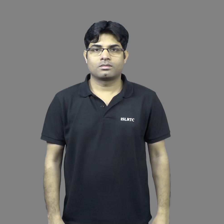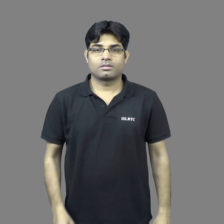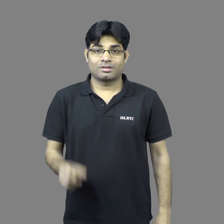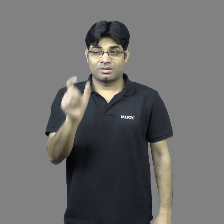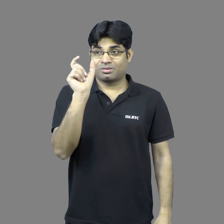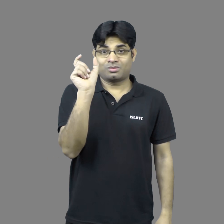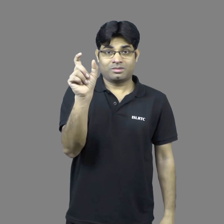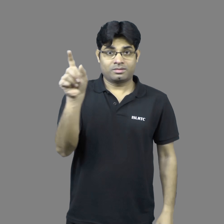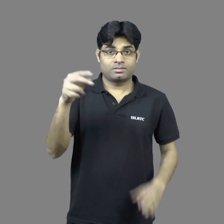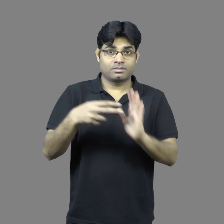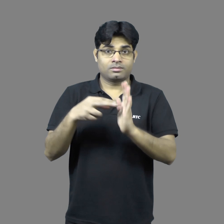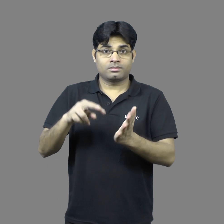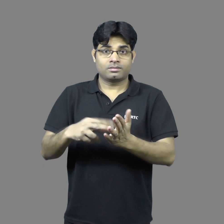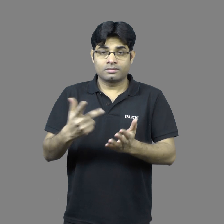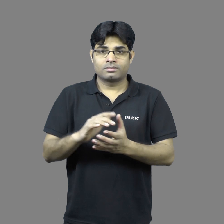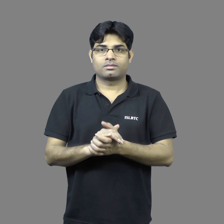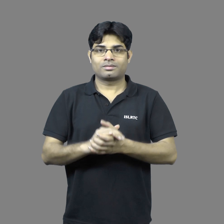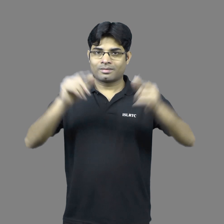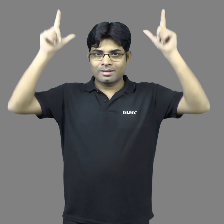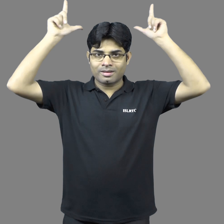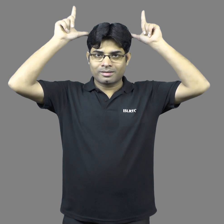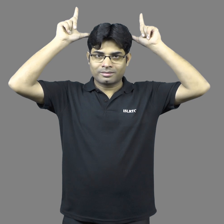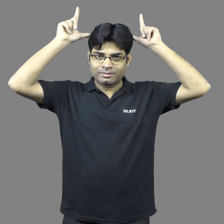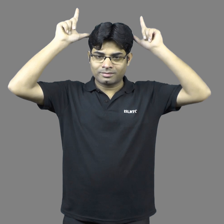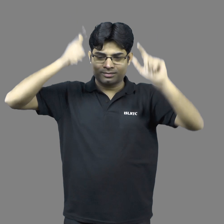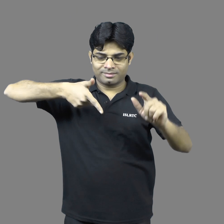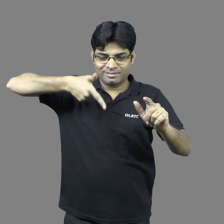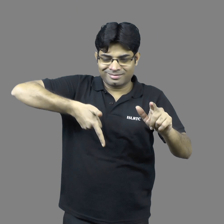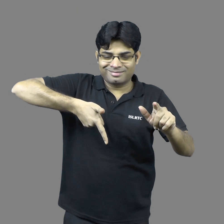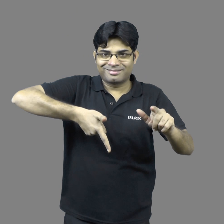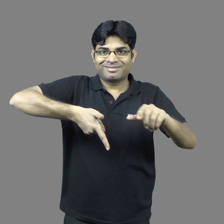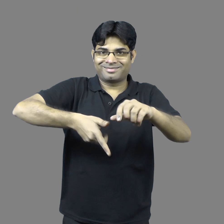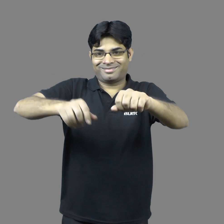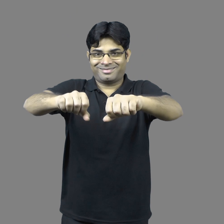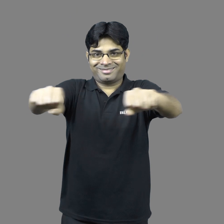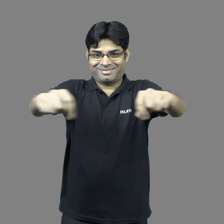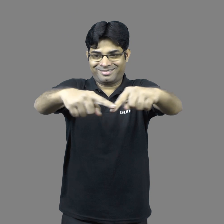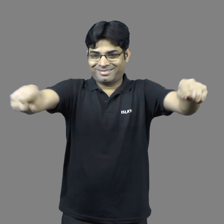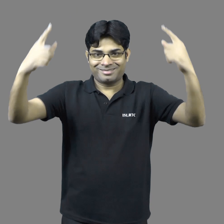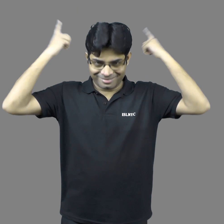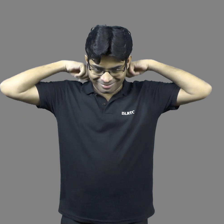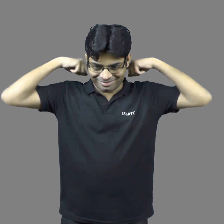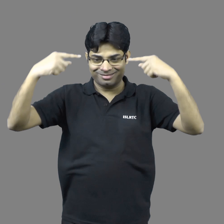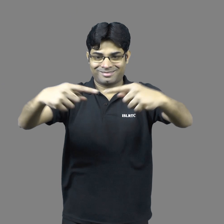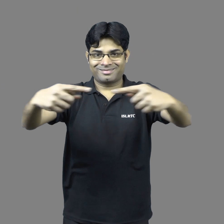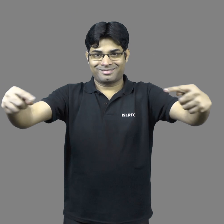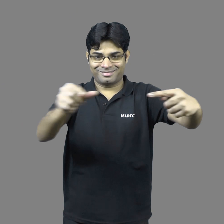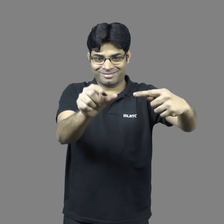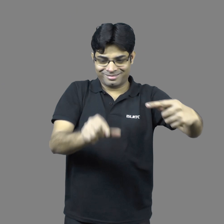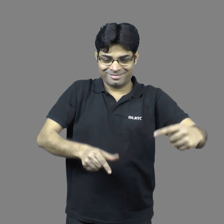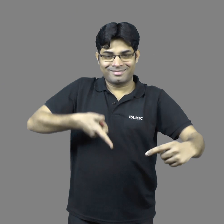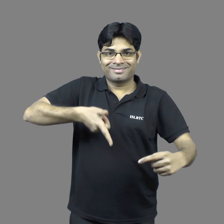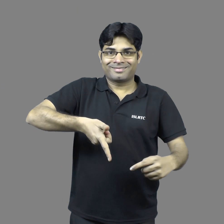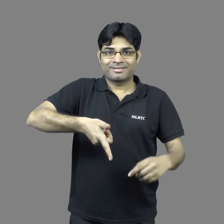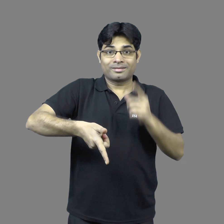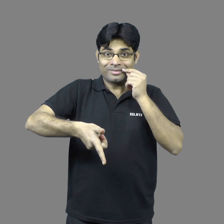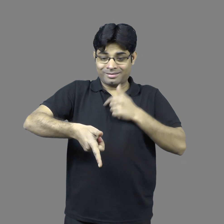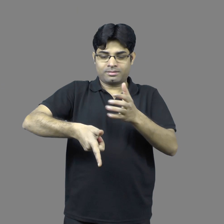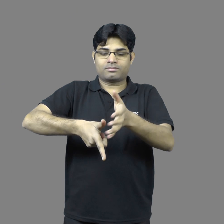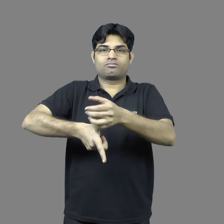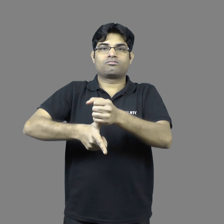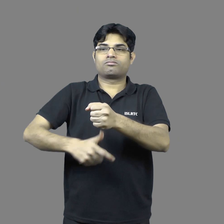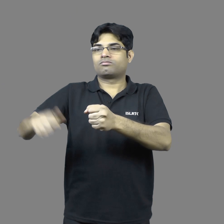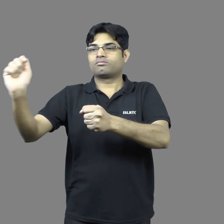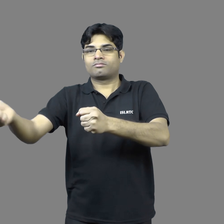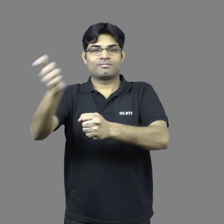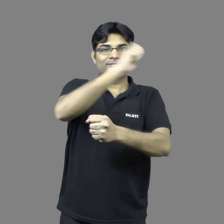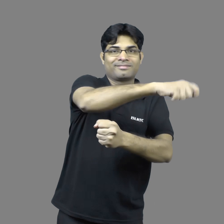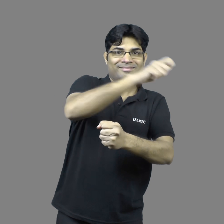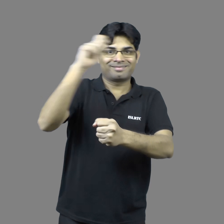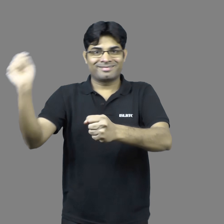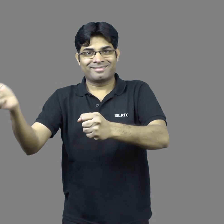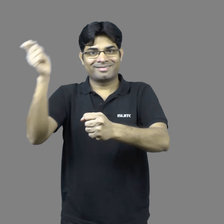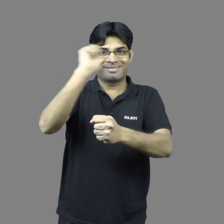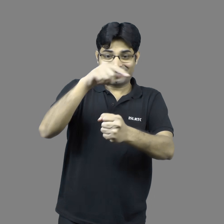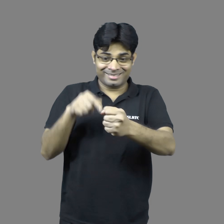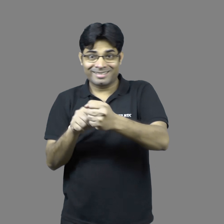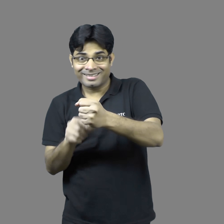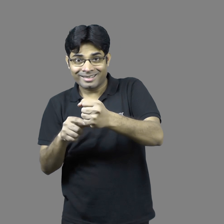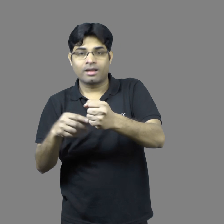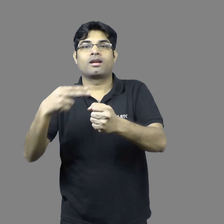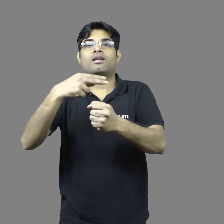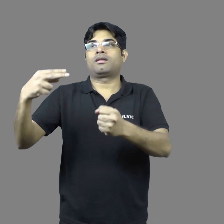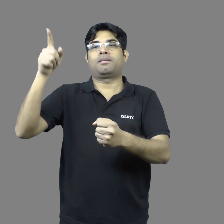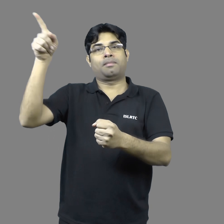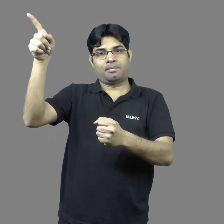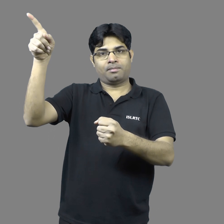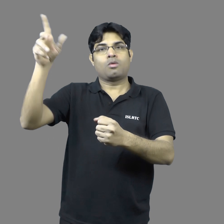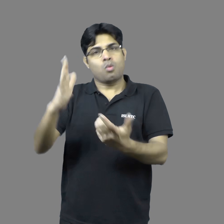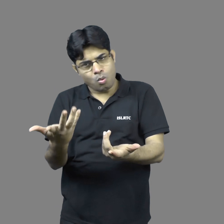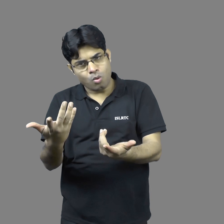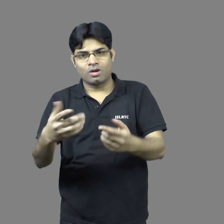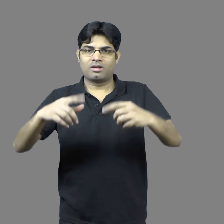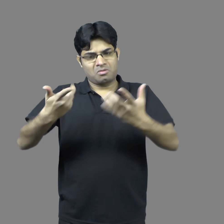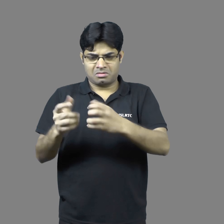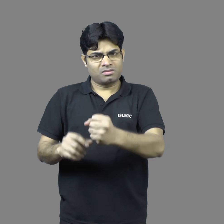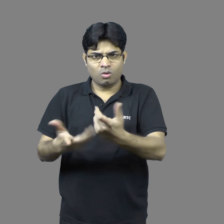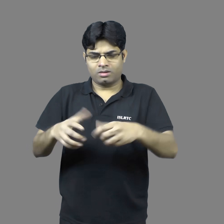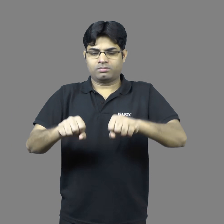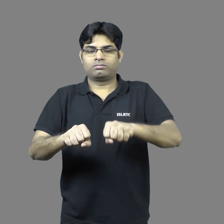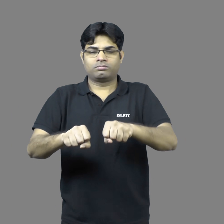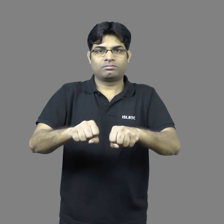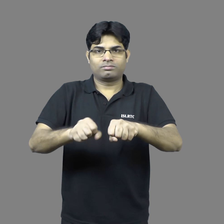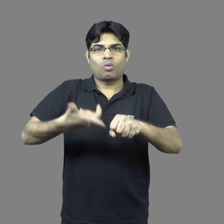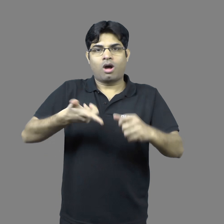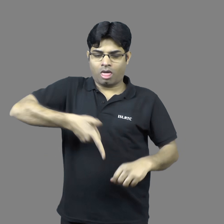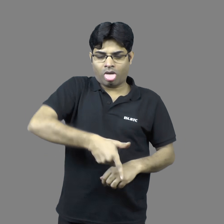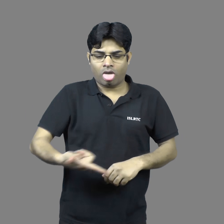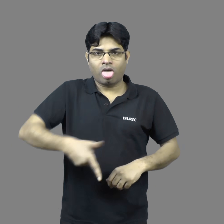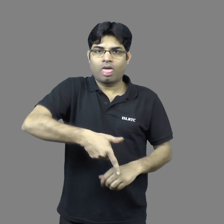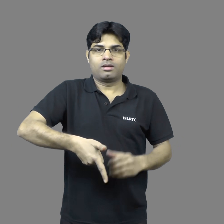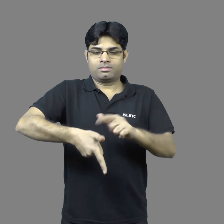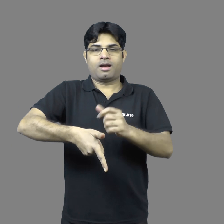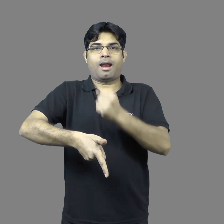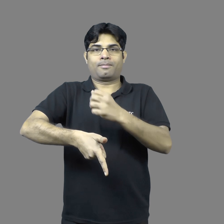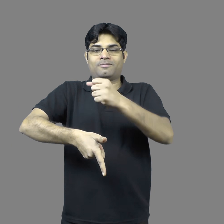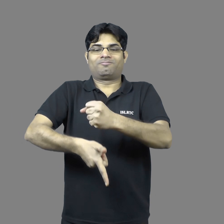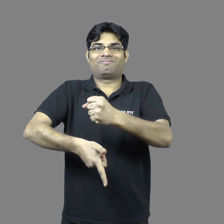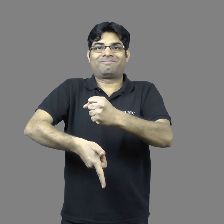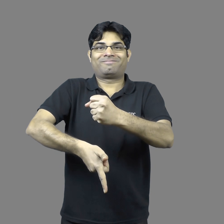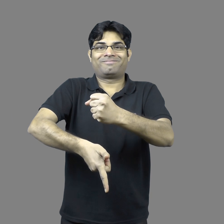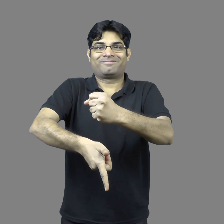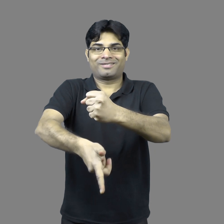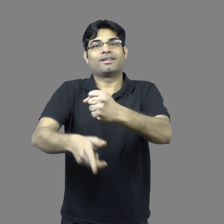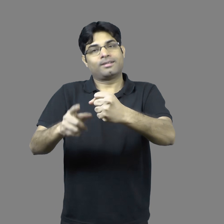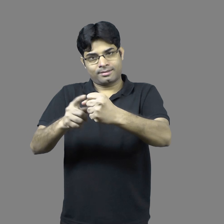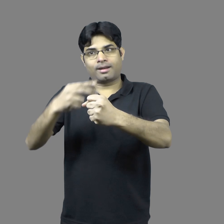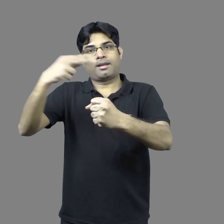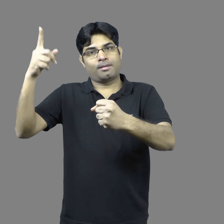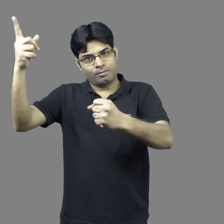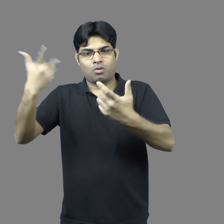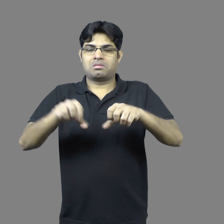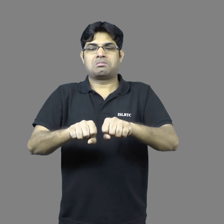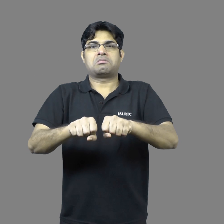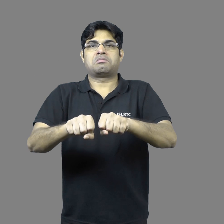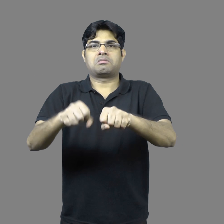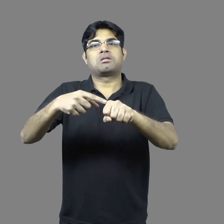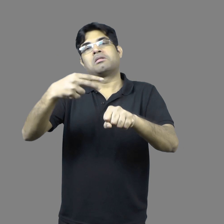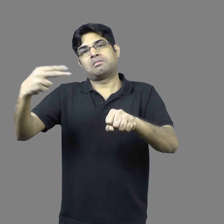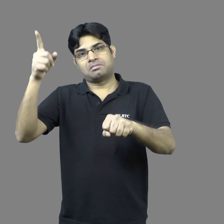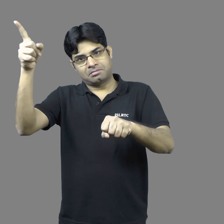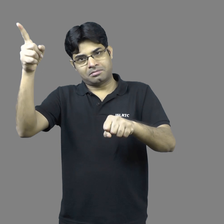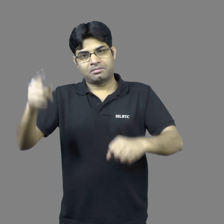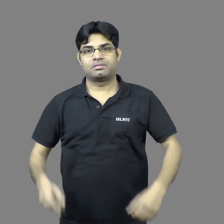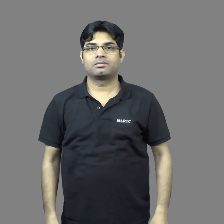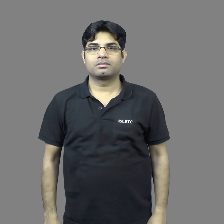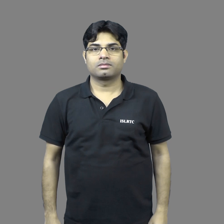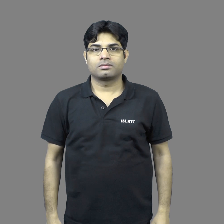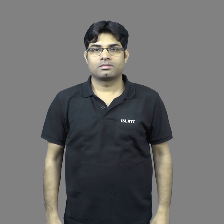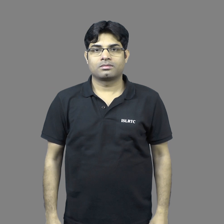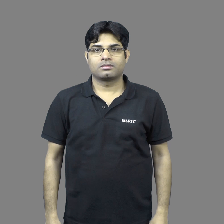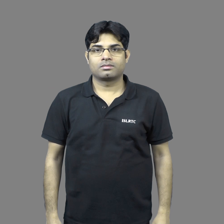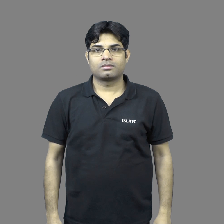Handle